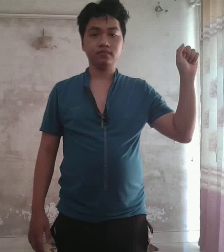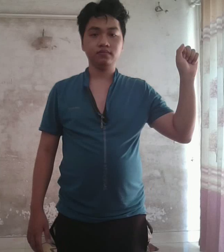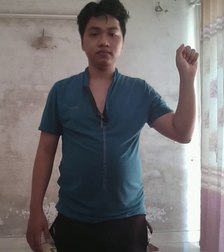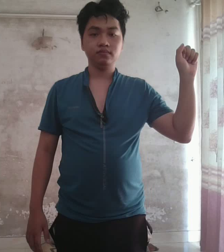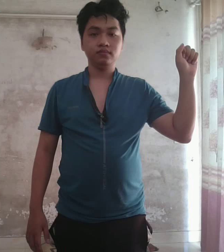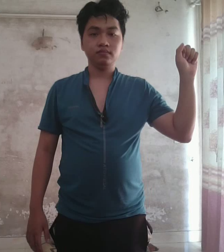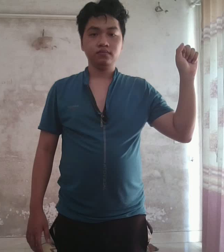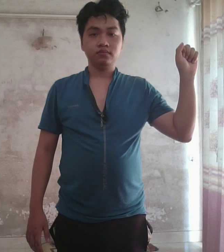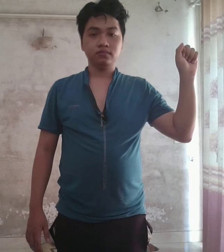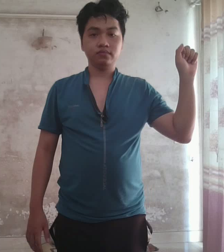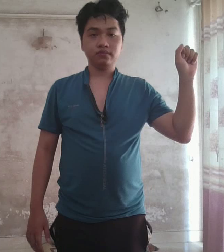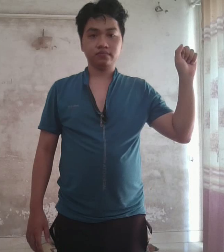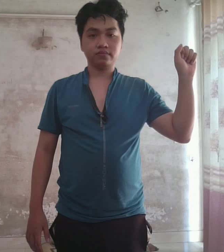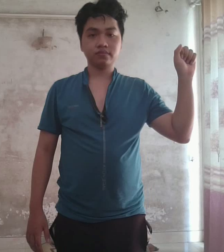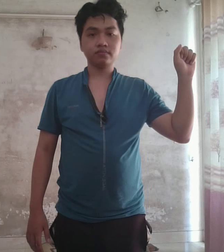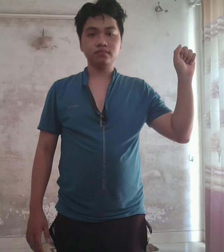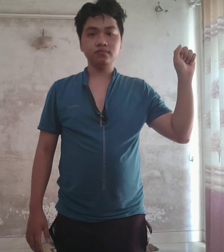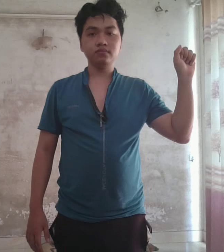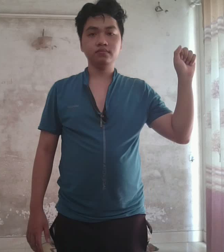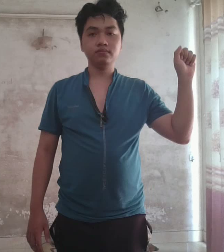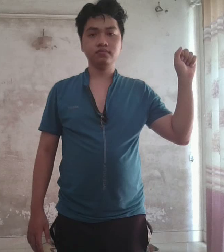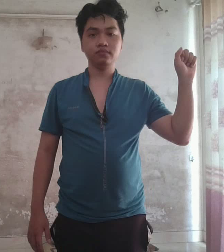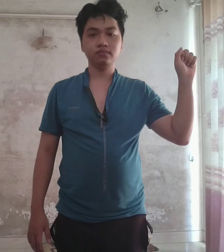a